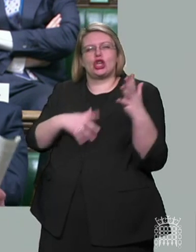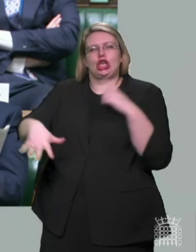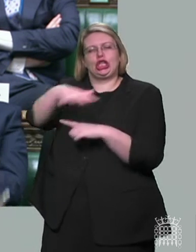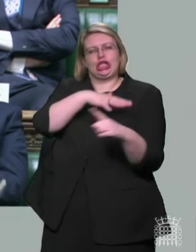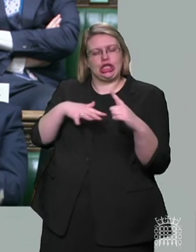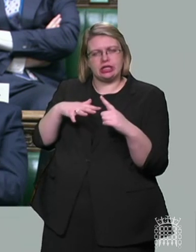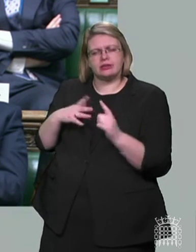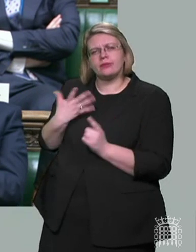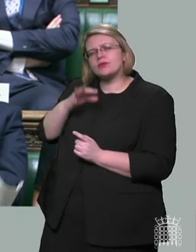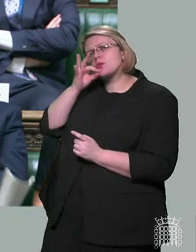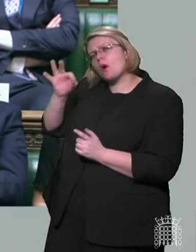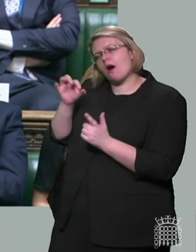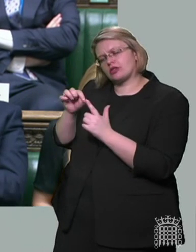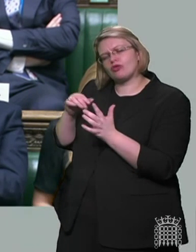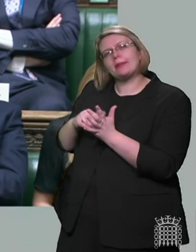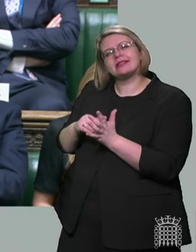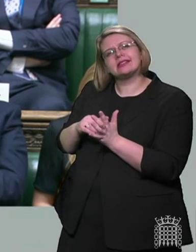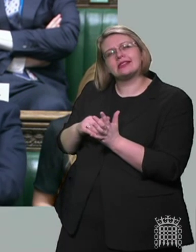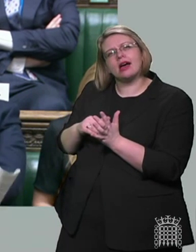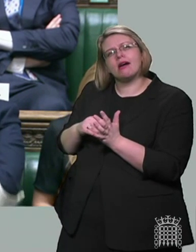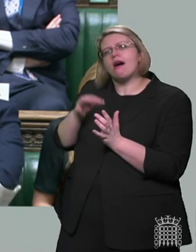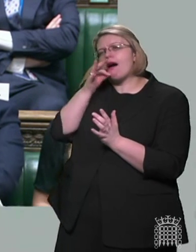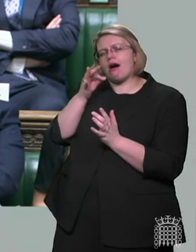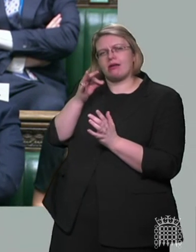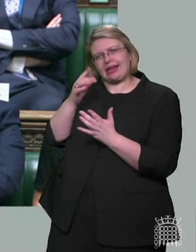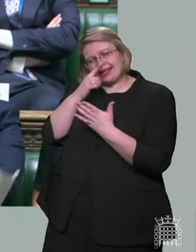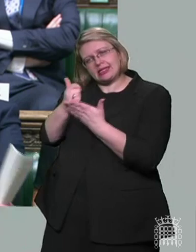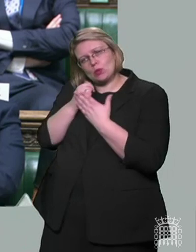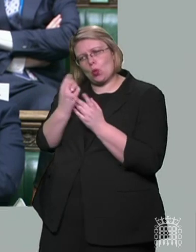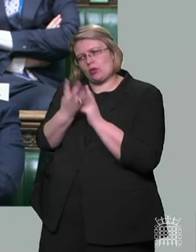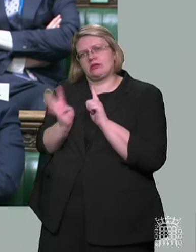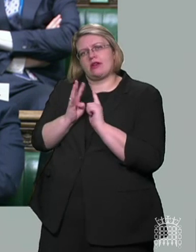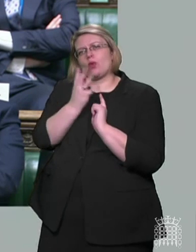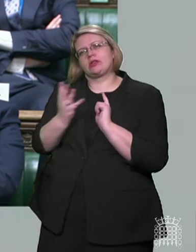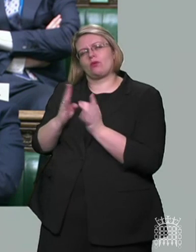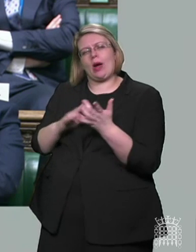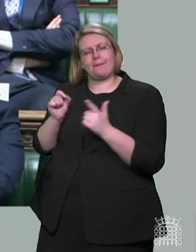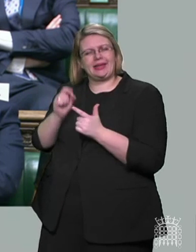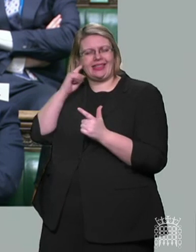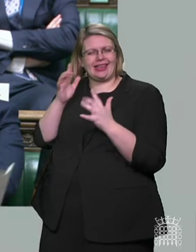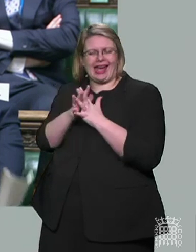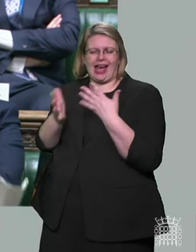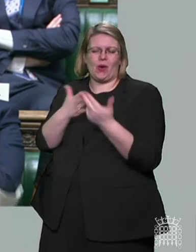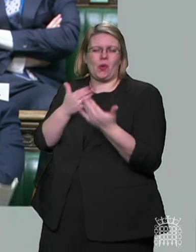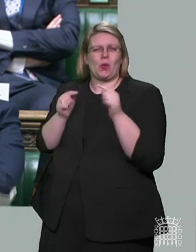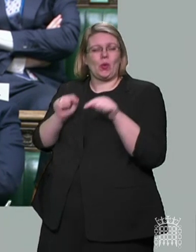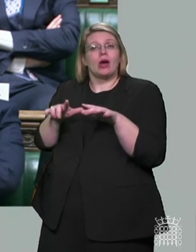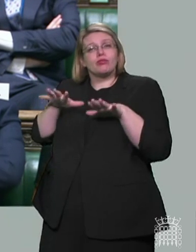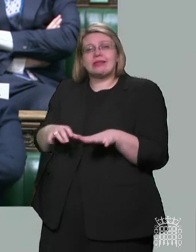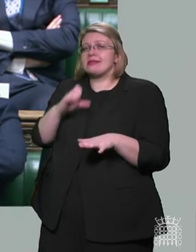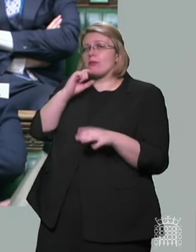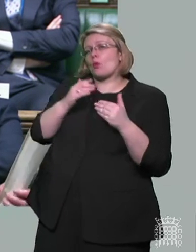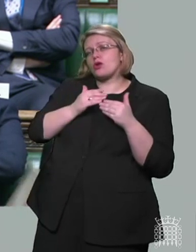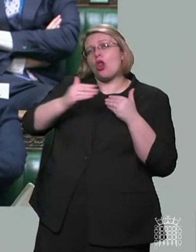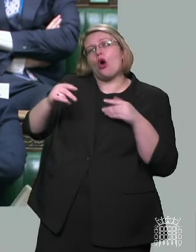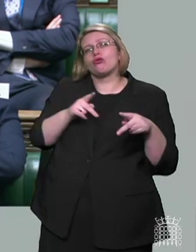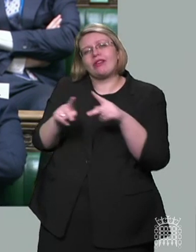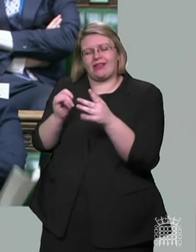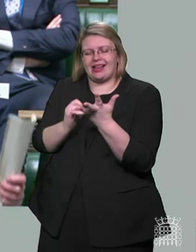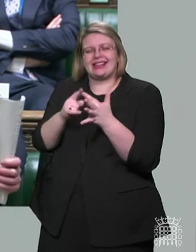Will my right honourable Friend help me and our caucus to do everything possible to find a long-term solution to managing Britain’s longest river?